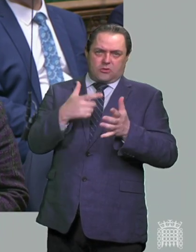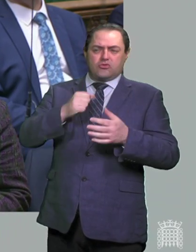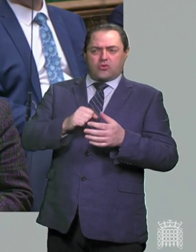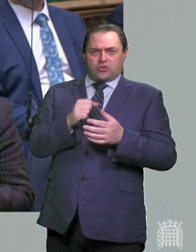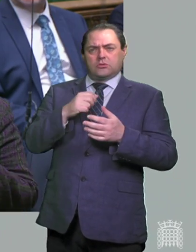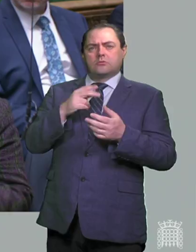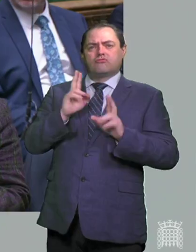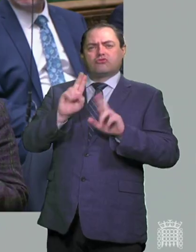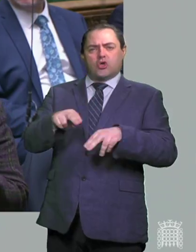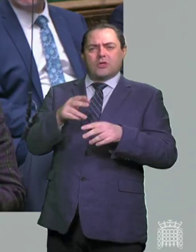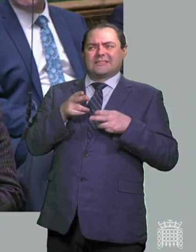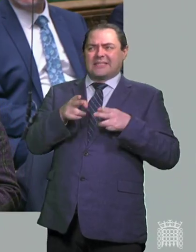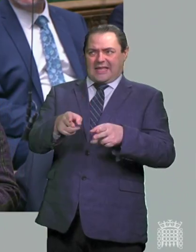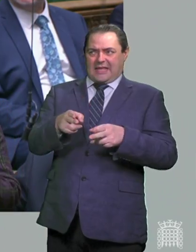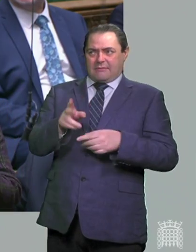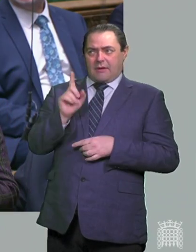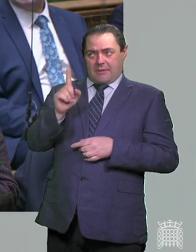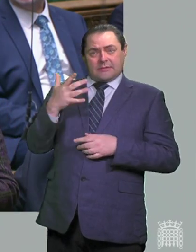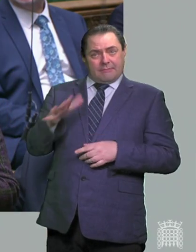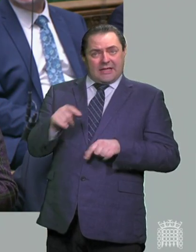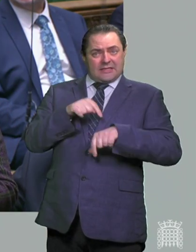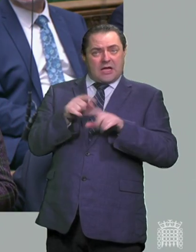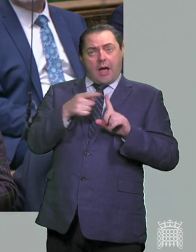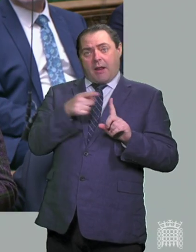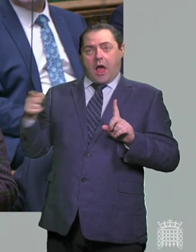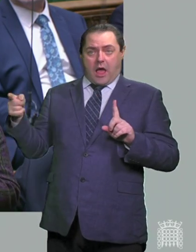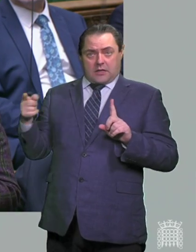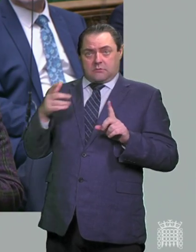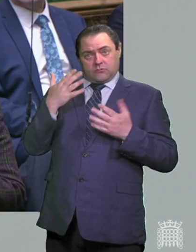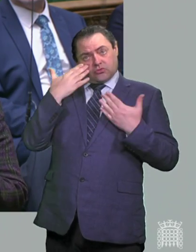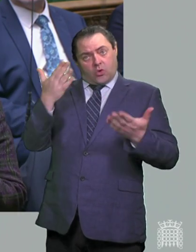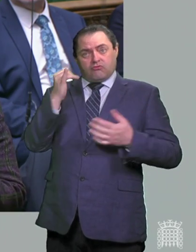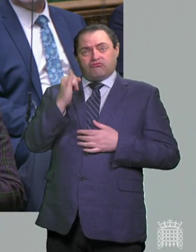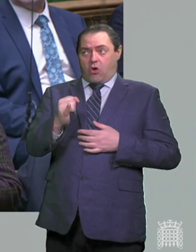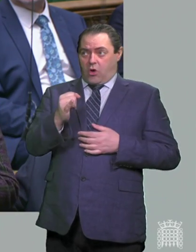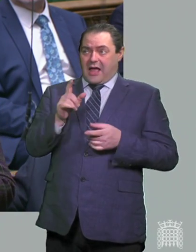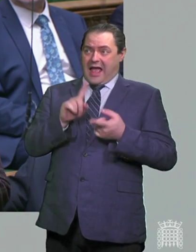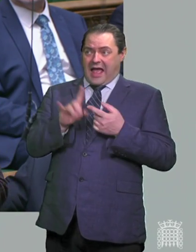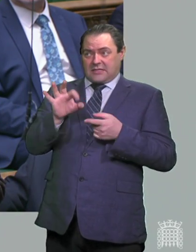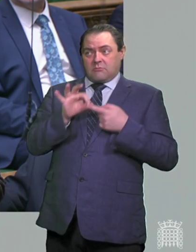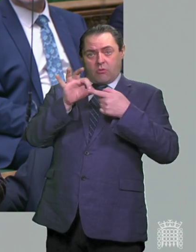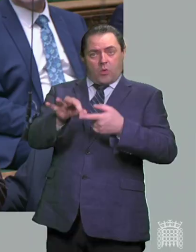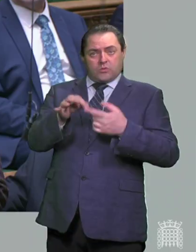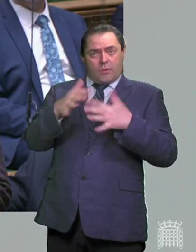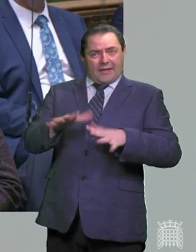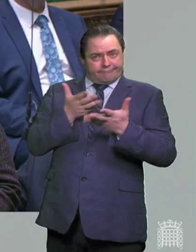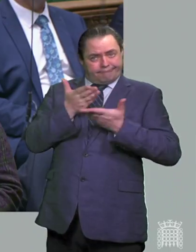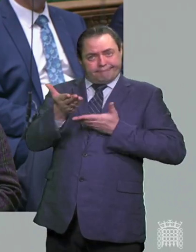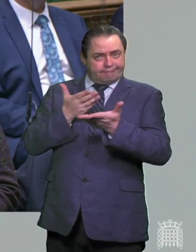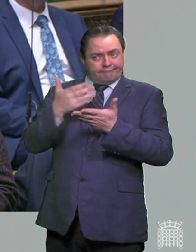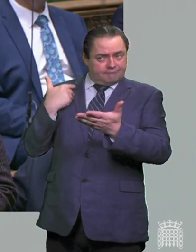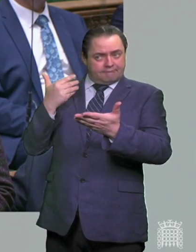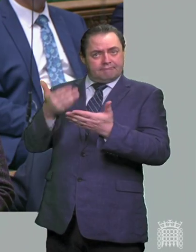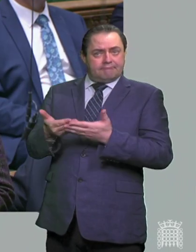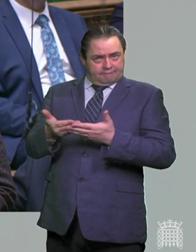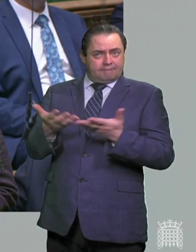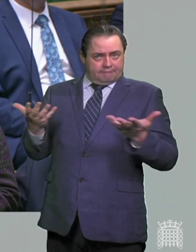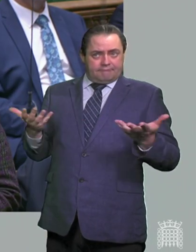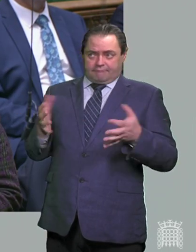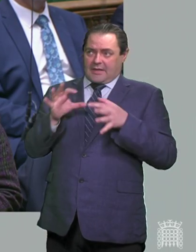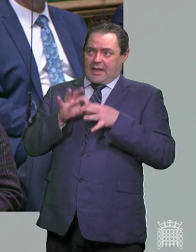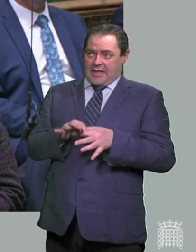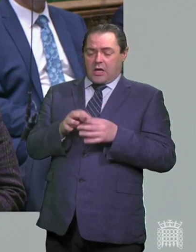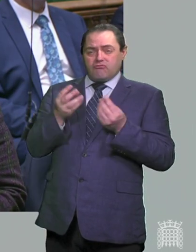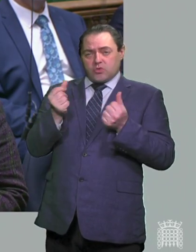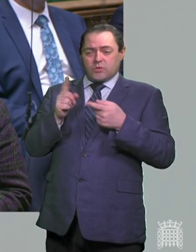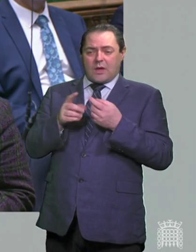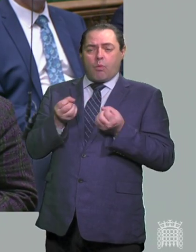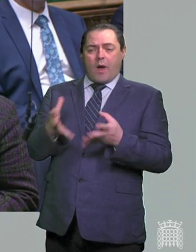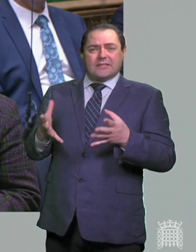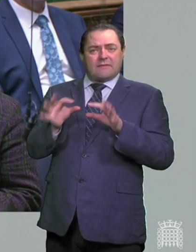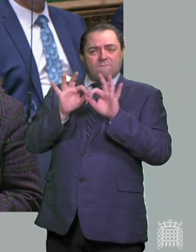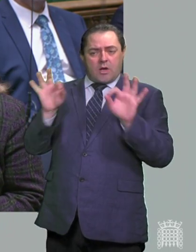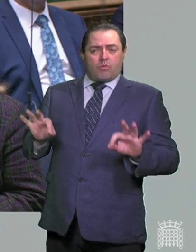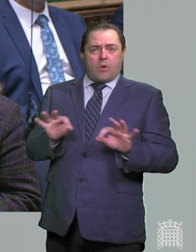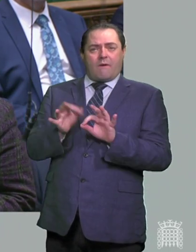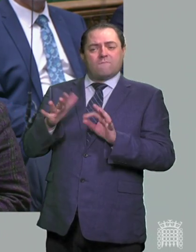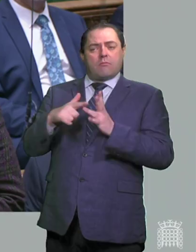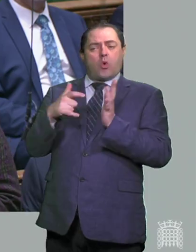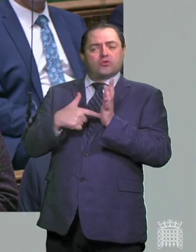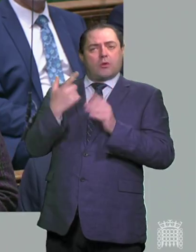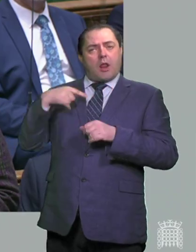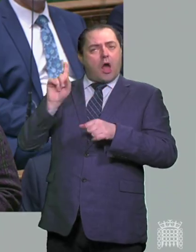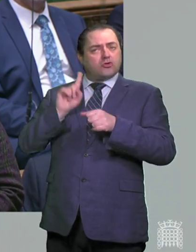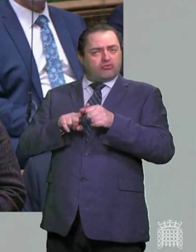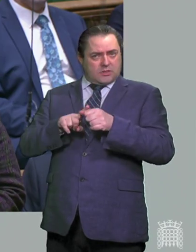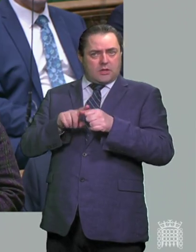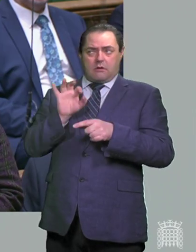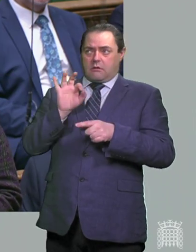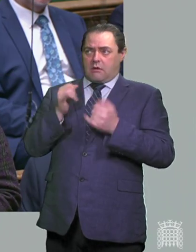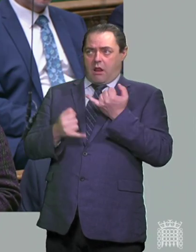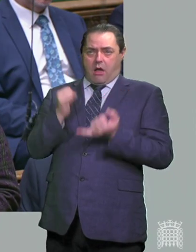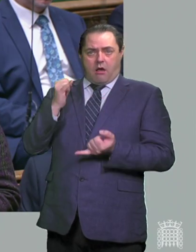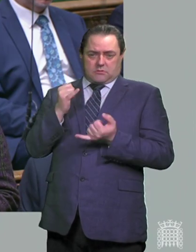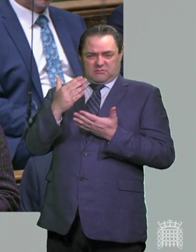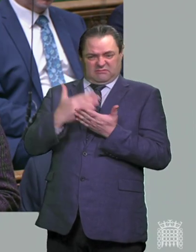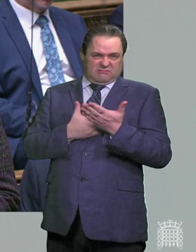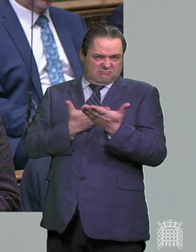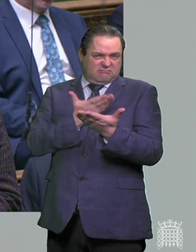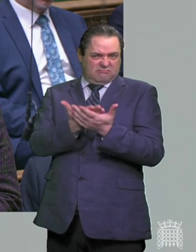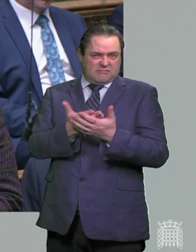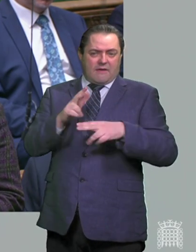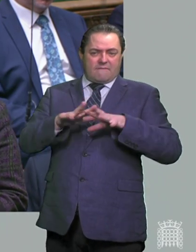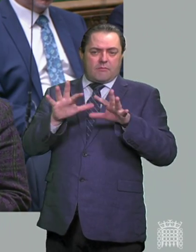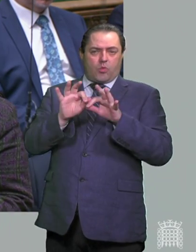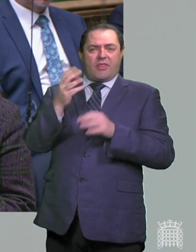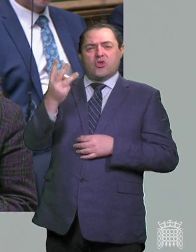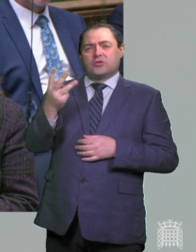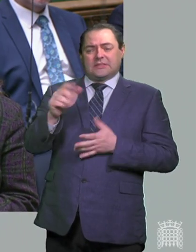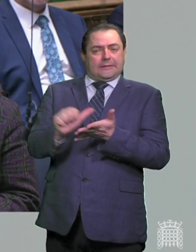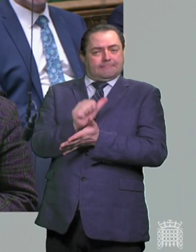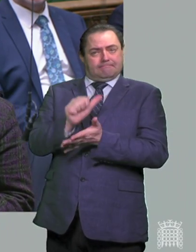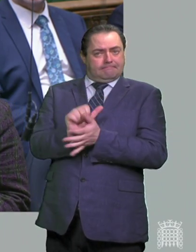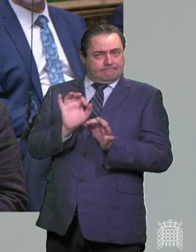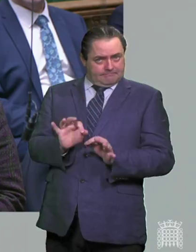The Scottish Government have since published the timeline to show that that is incorrect and that the proposal has been under detailed discussion within the resources and waste common framework since last October, with the final detailed case for exclusion presented on 13 February.